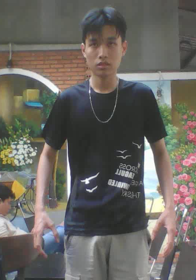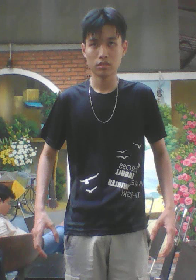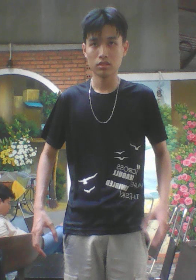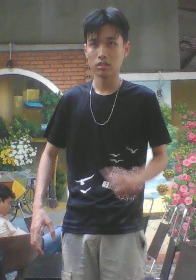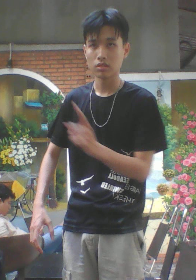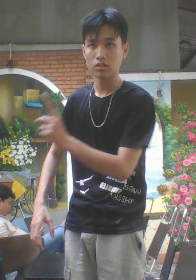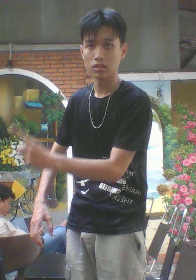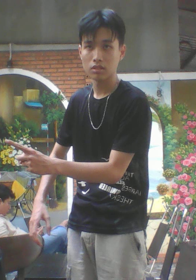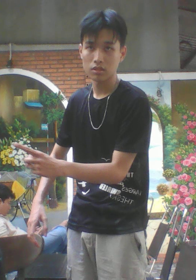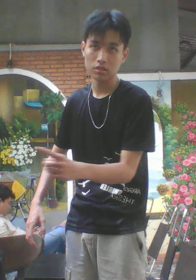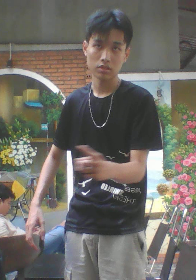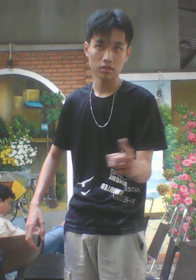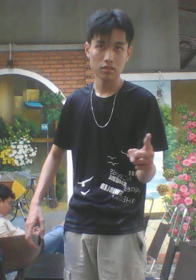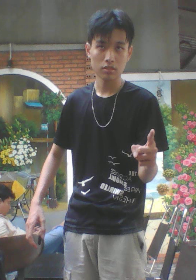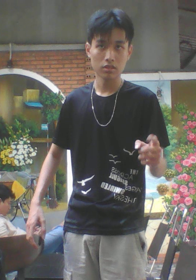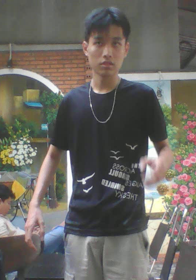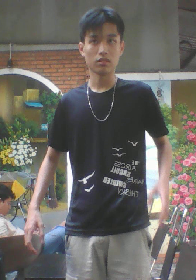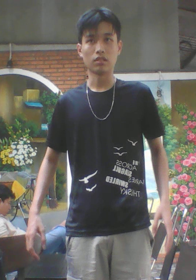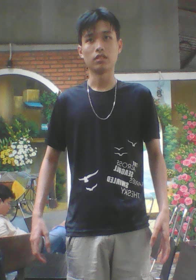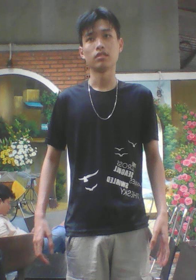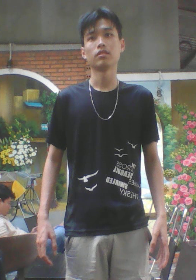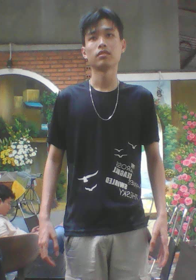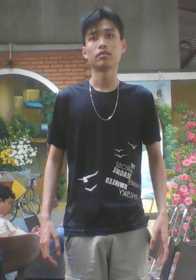cac ban